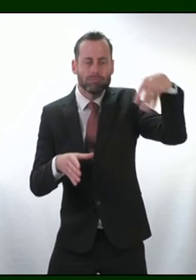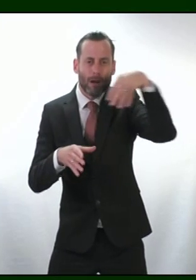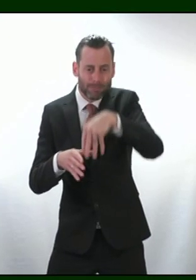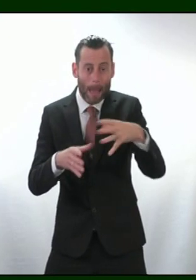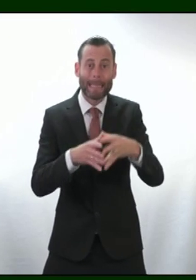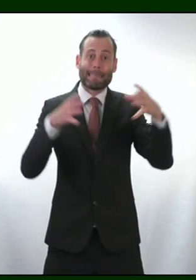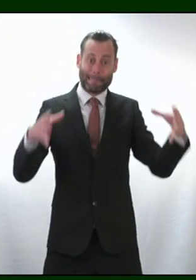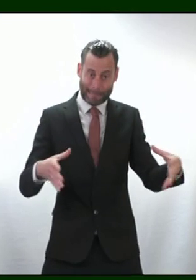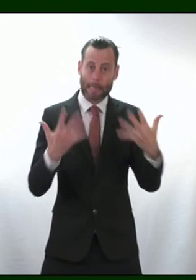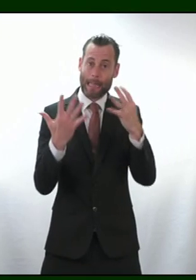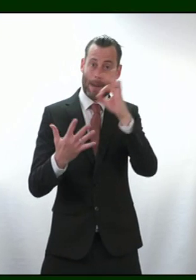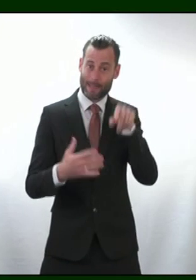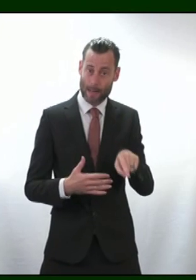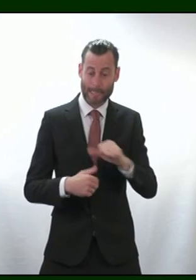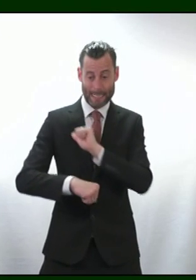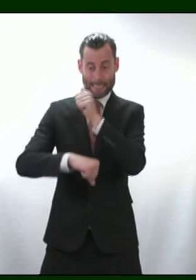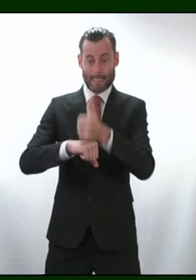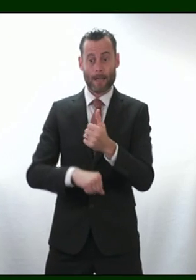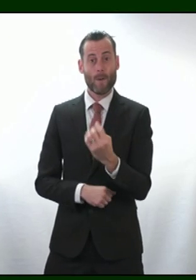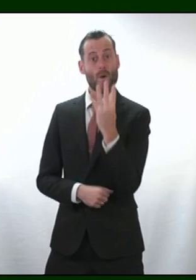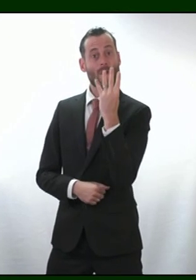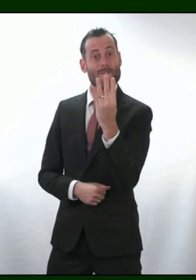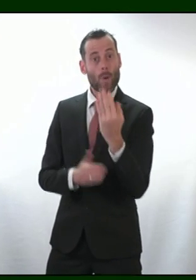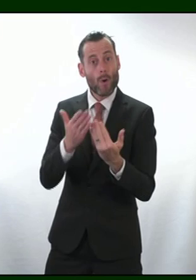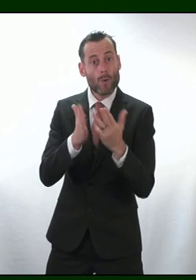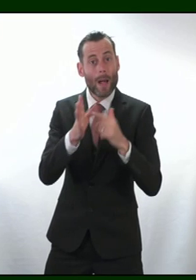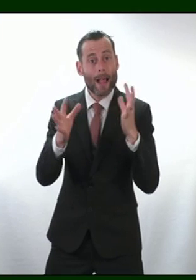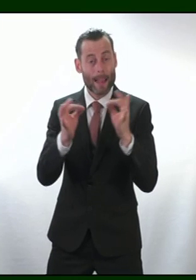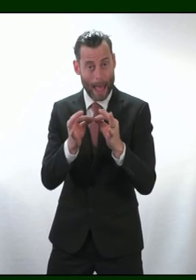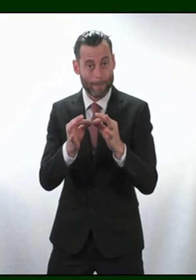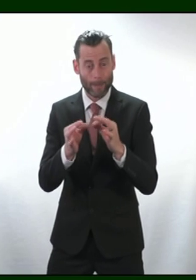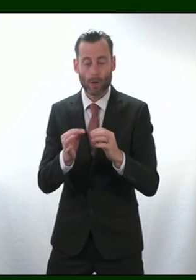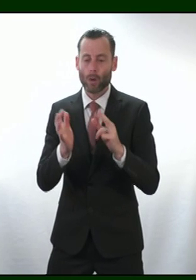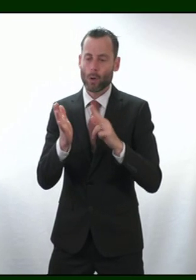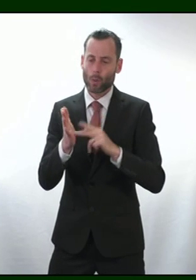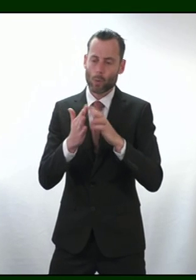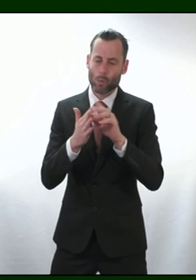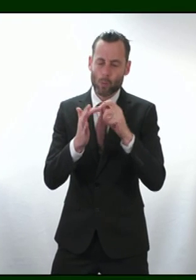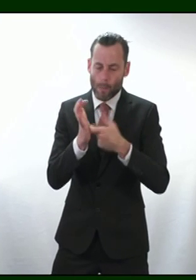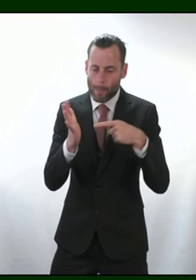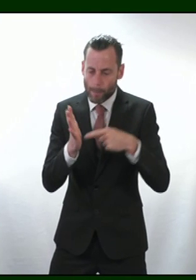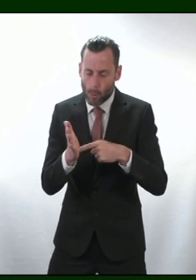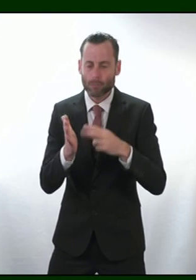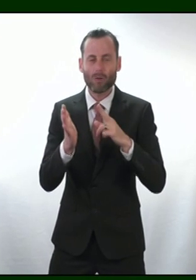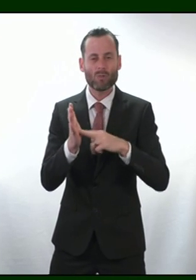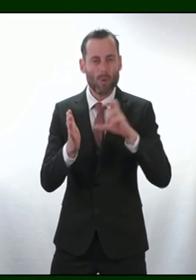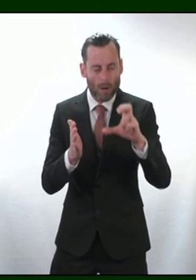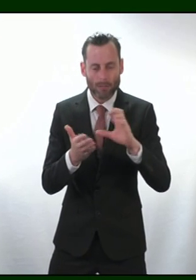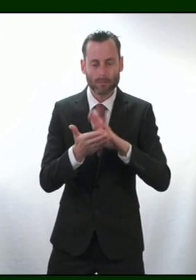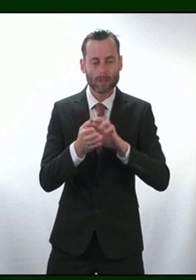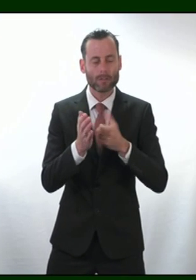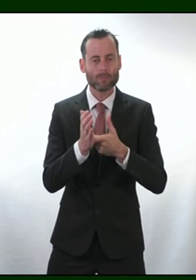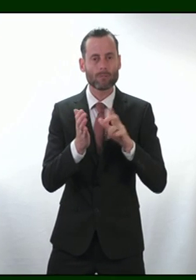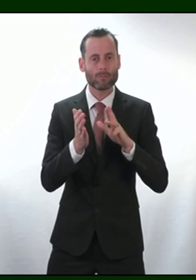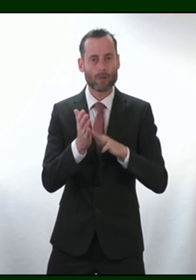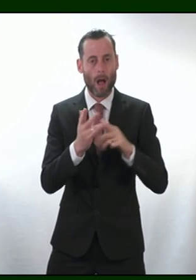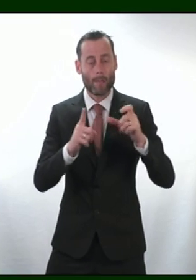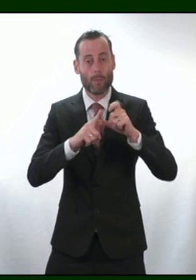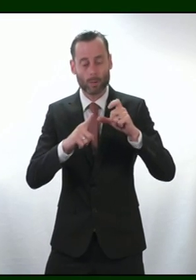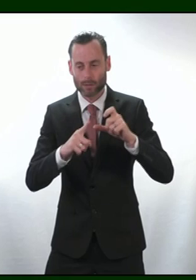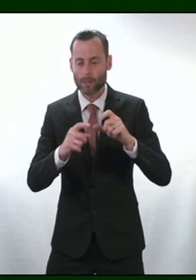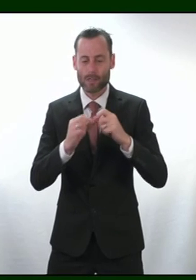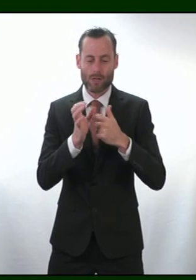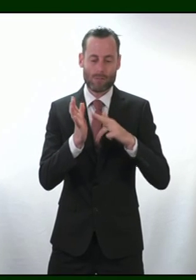We have four new labs that we are building in Newport, Newcastle, Charnwood and Brants Bridge.